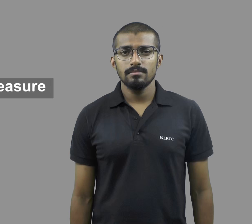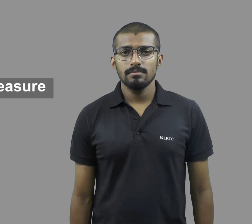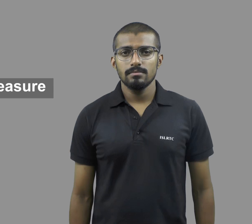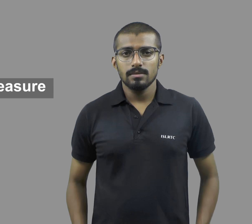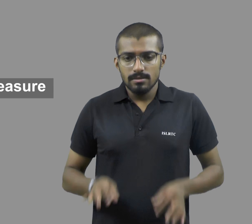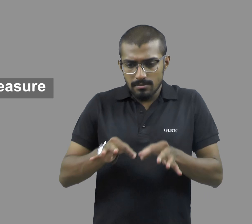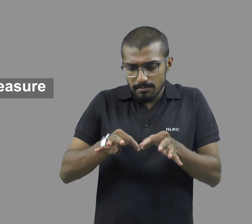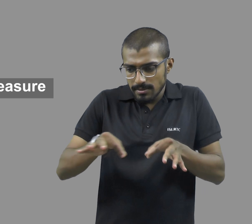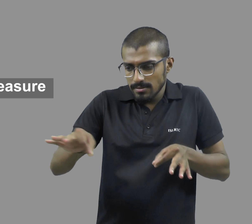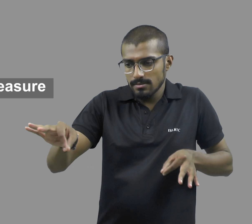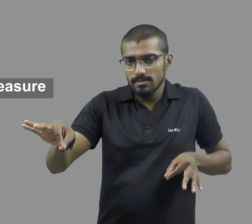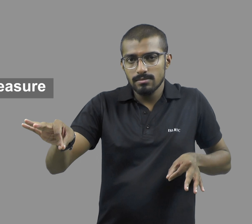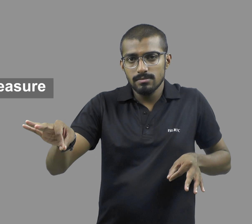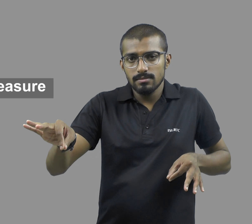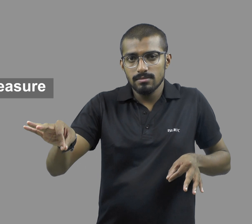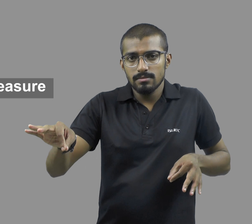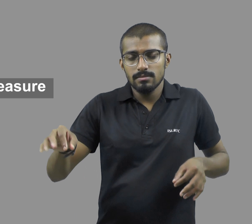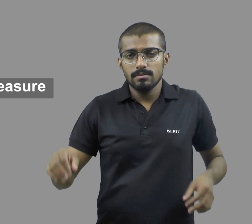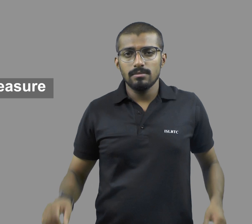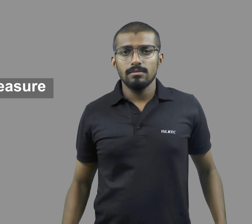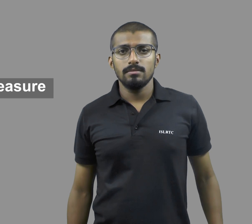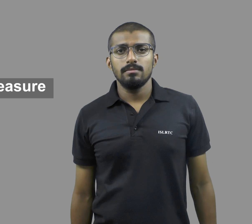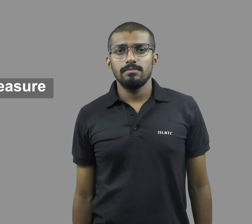Measure